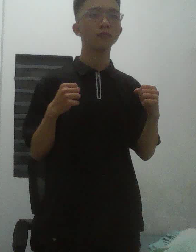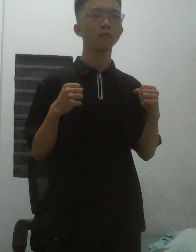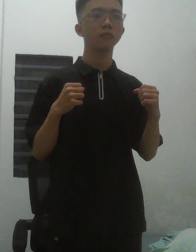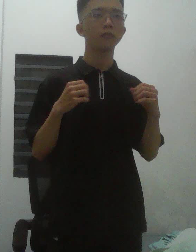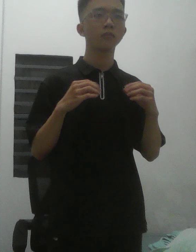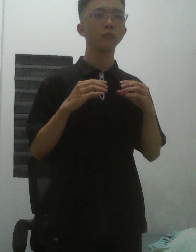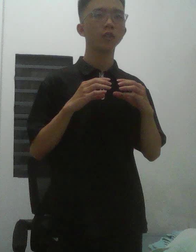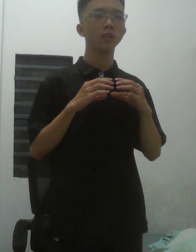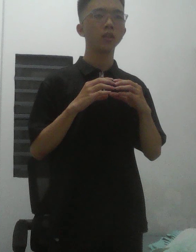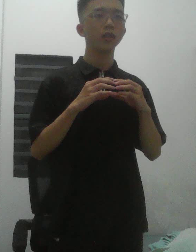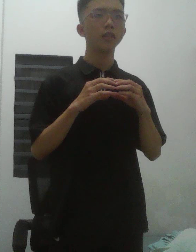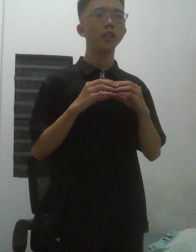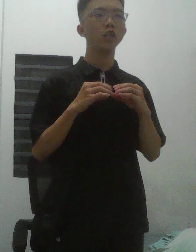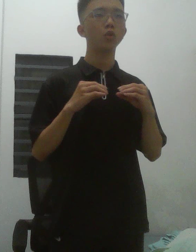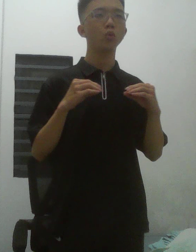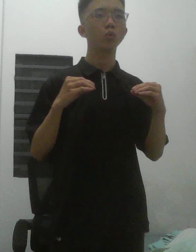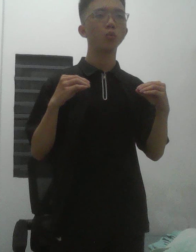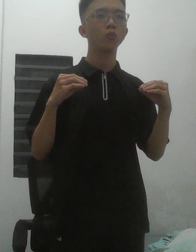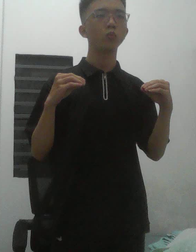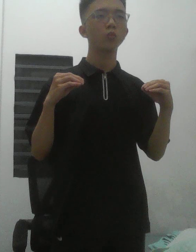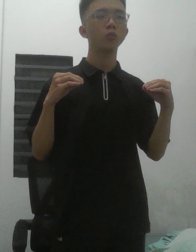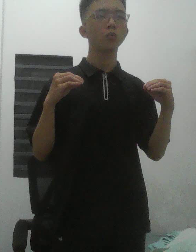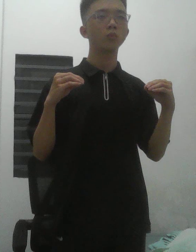nhieu